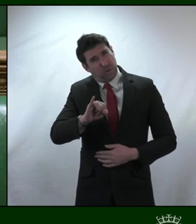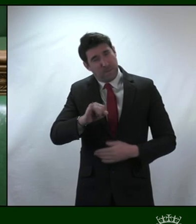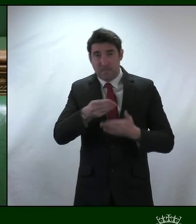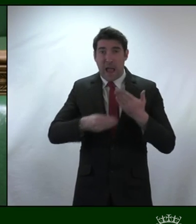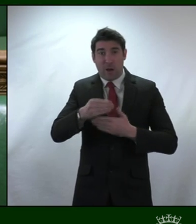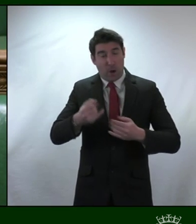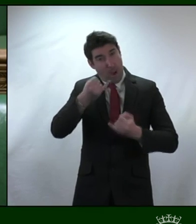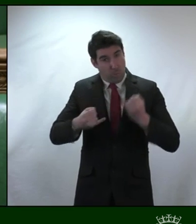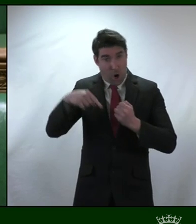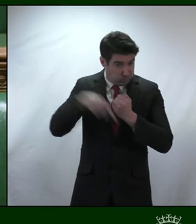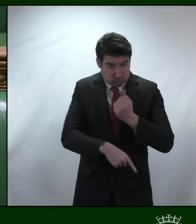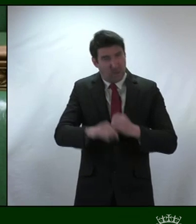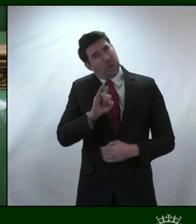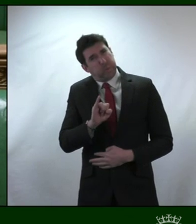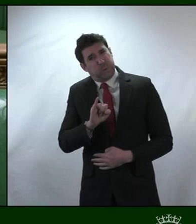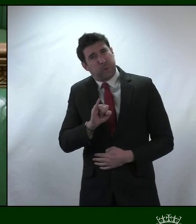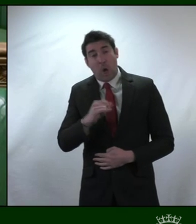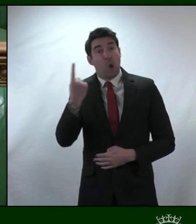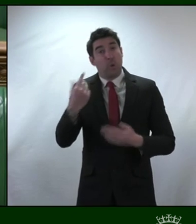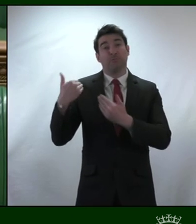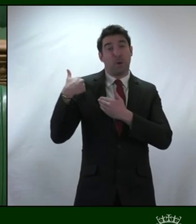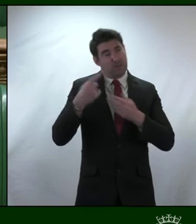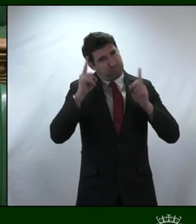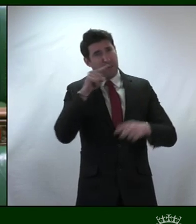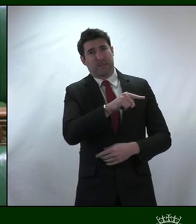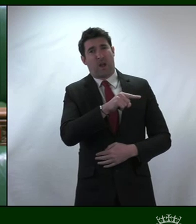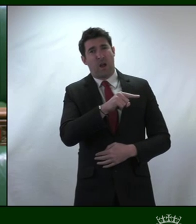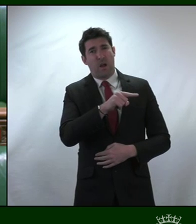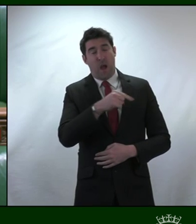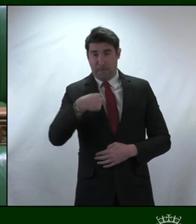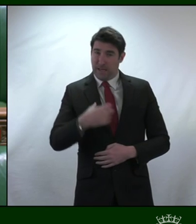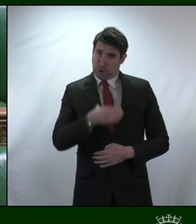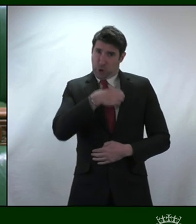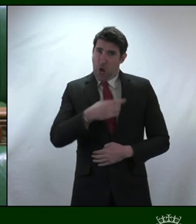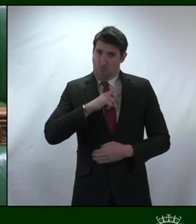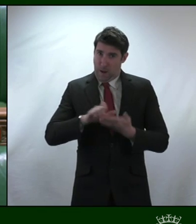The problem is that the Prime Minister makes the same mistakes over and over again.